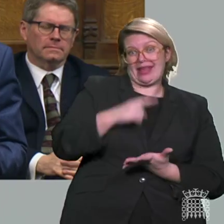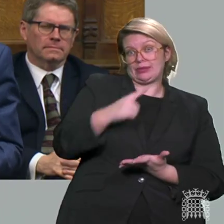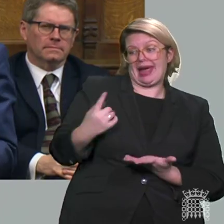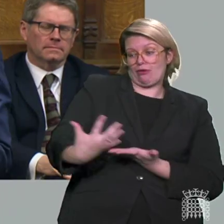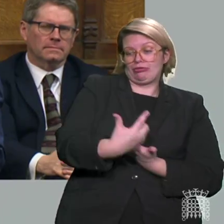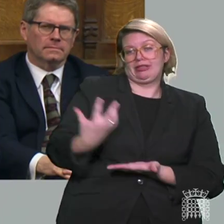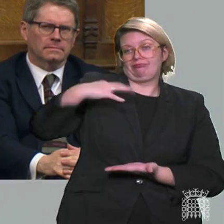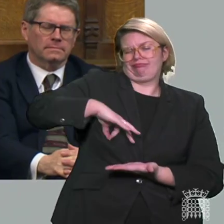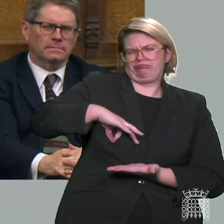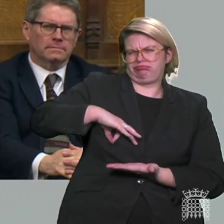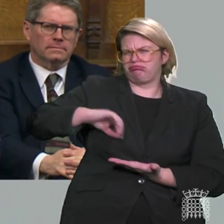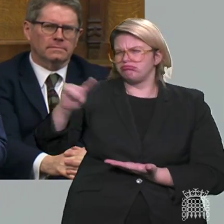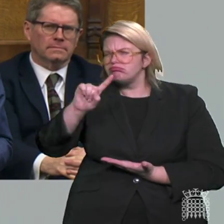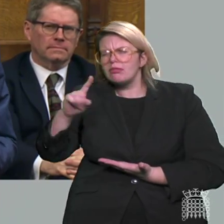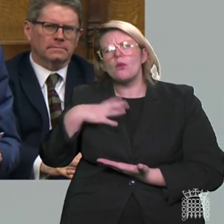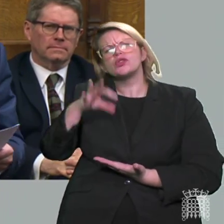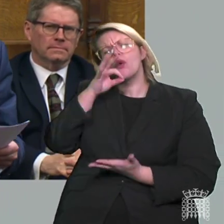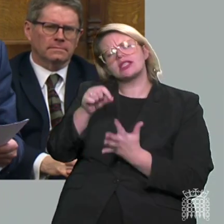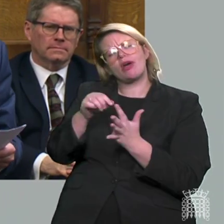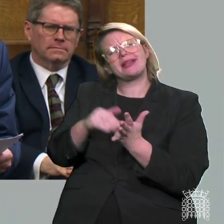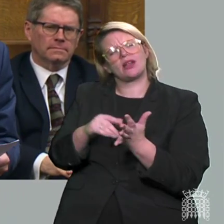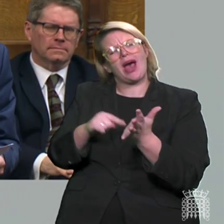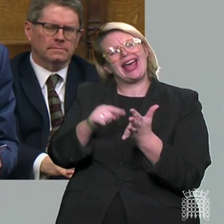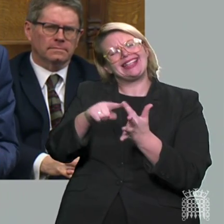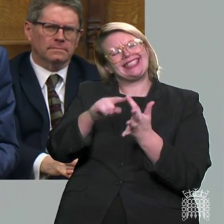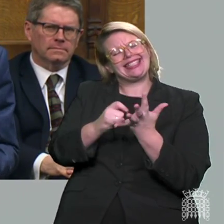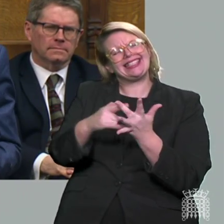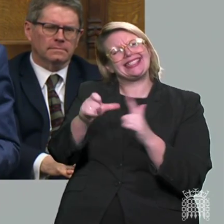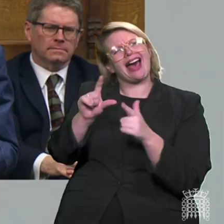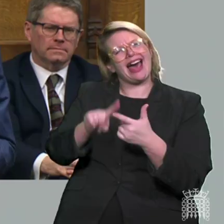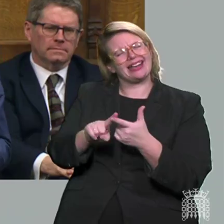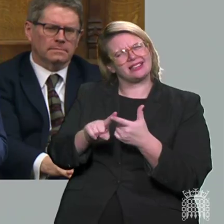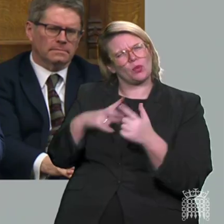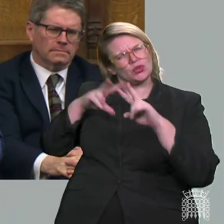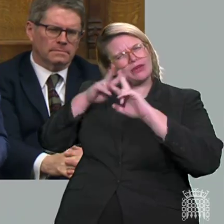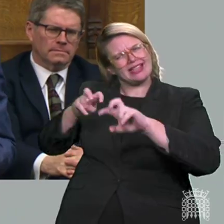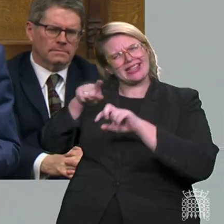Will the Prime Minister launch an inquiry into these crony contracts?